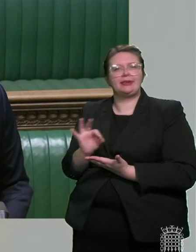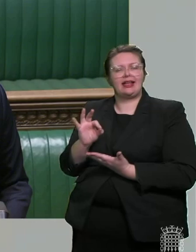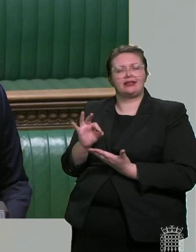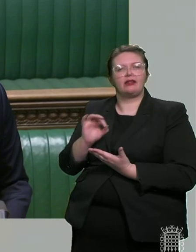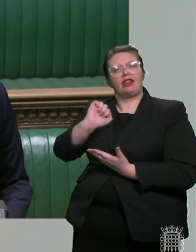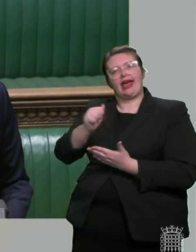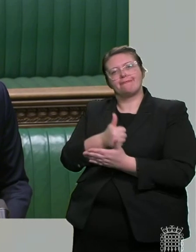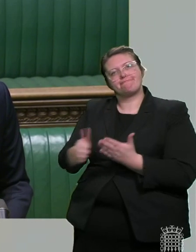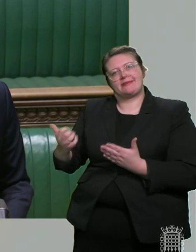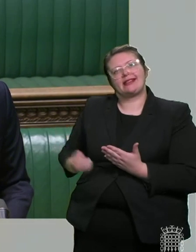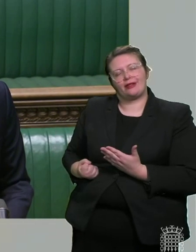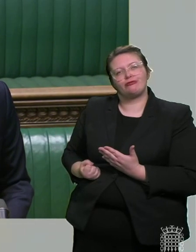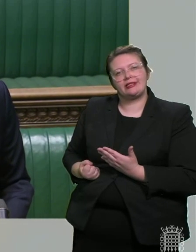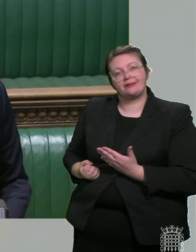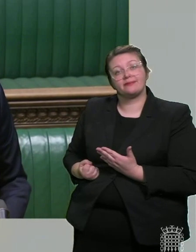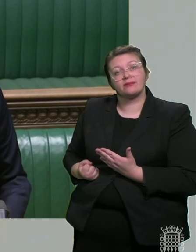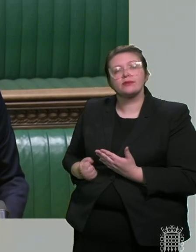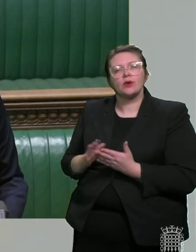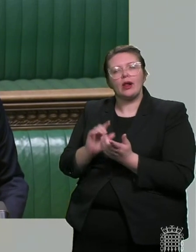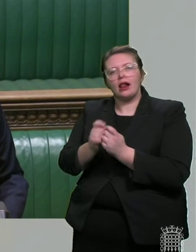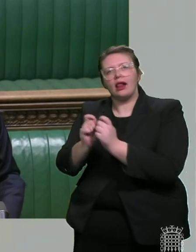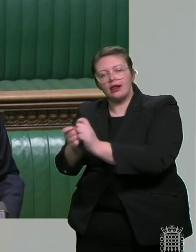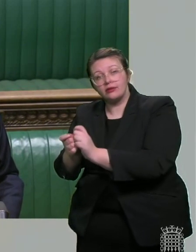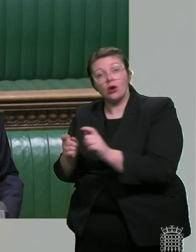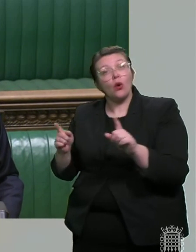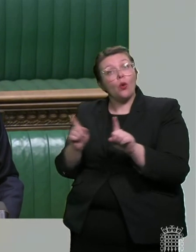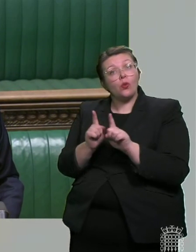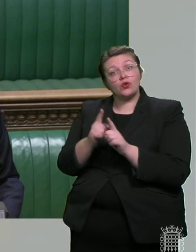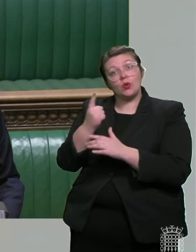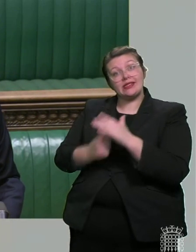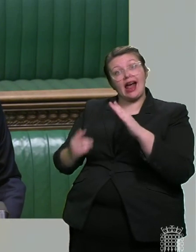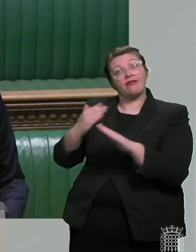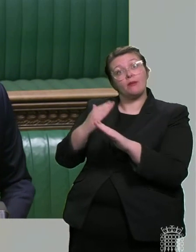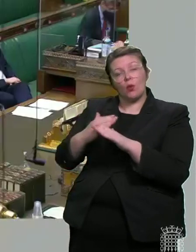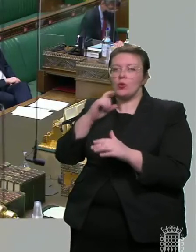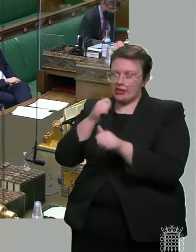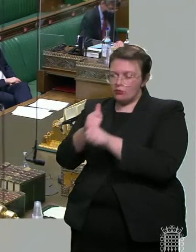I can also announce a major improvement in access to the self-employed scheme.